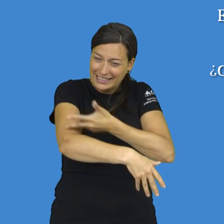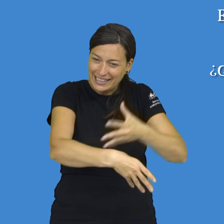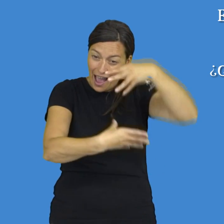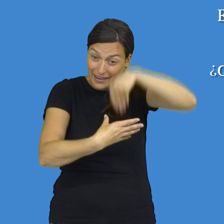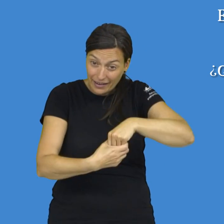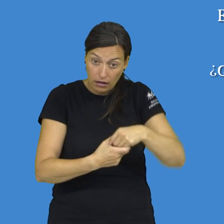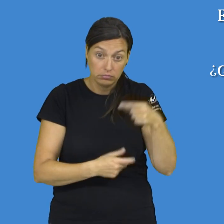dentro